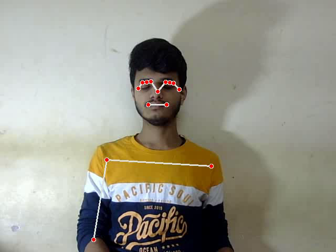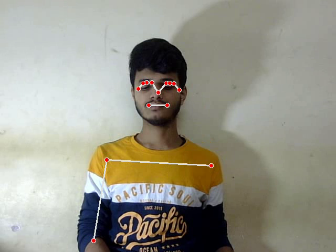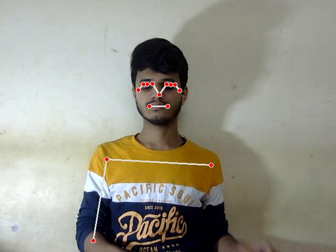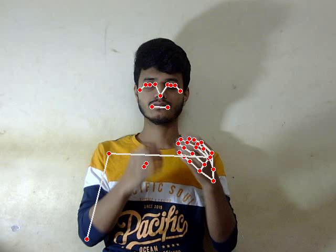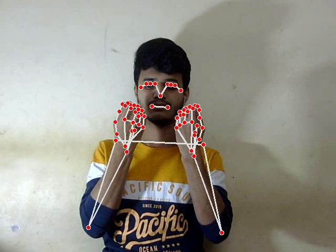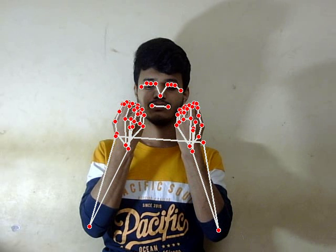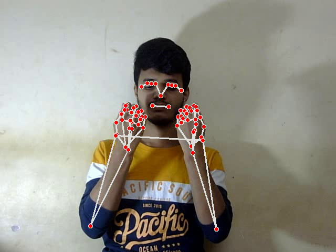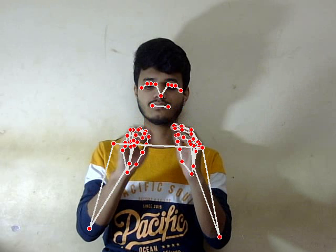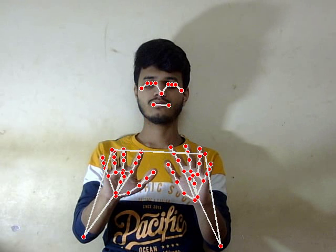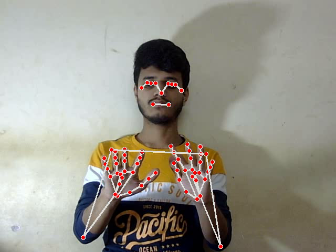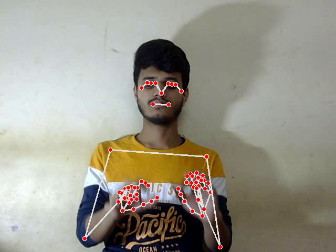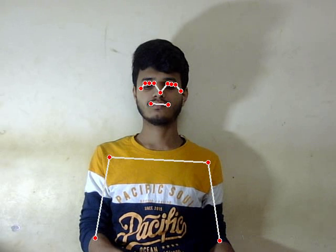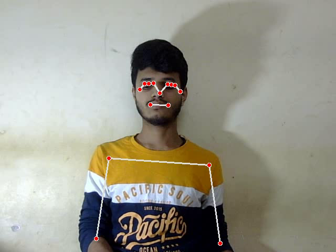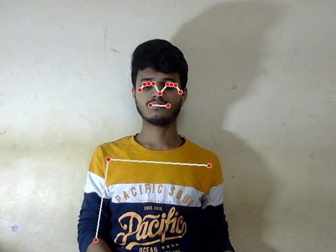finish